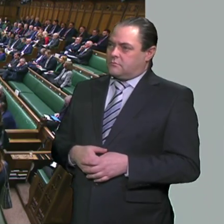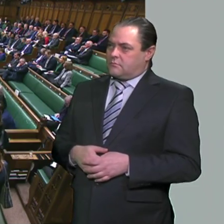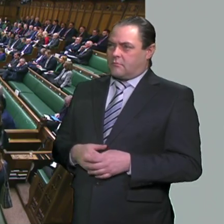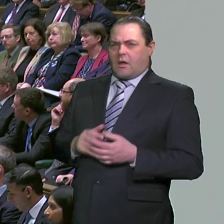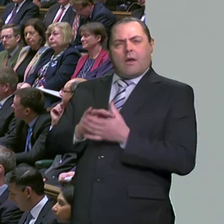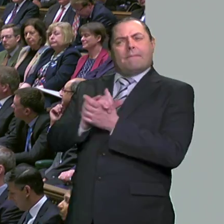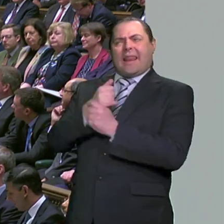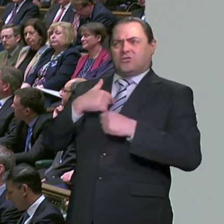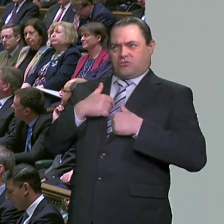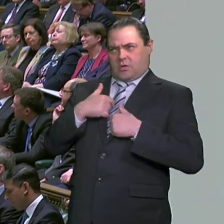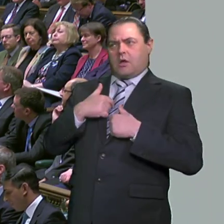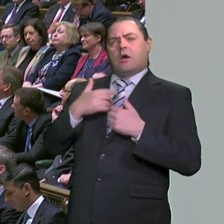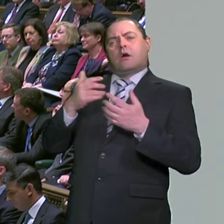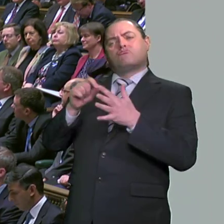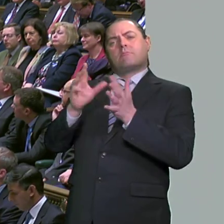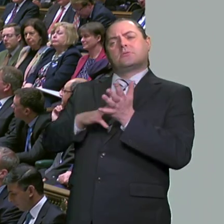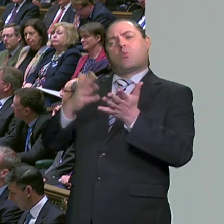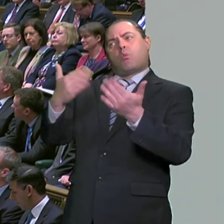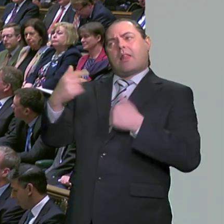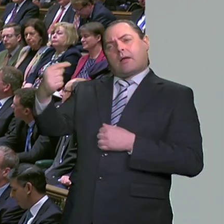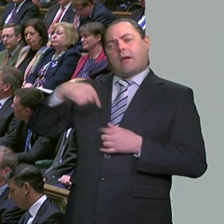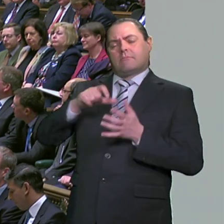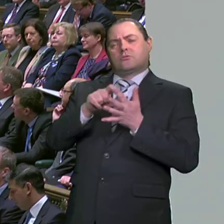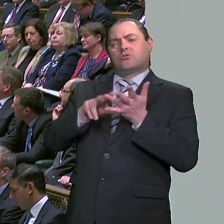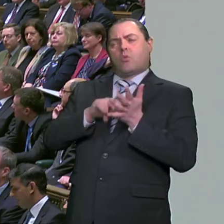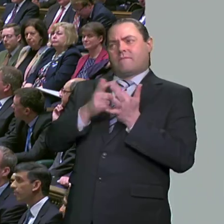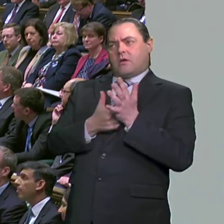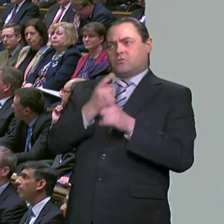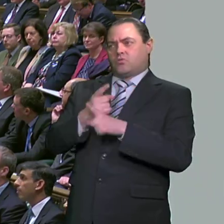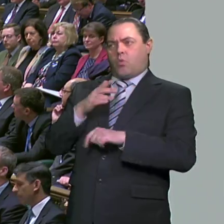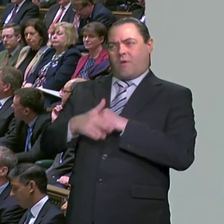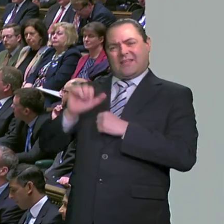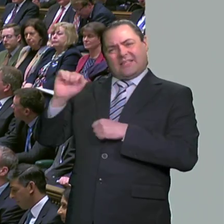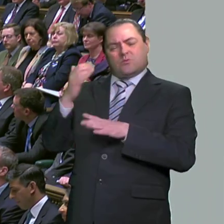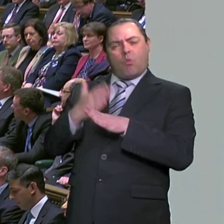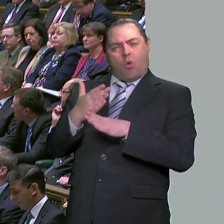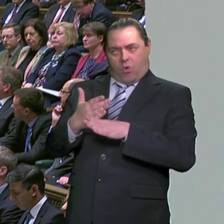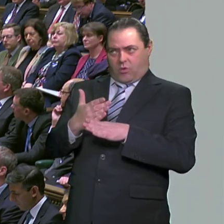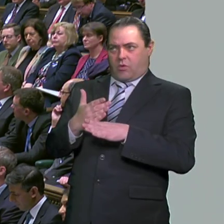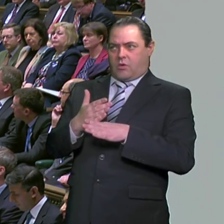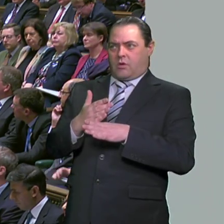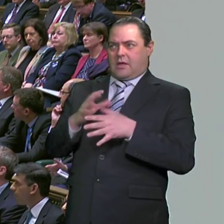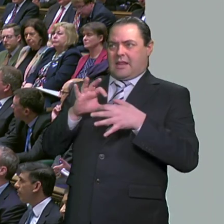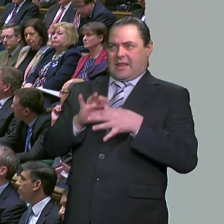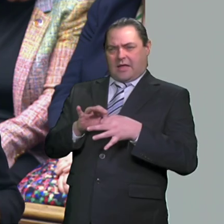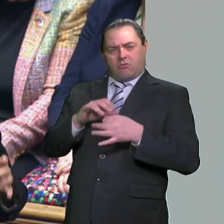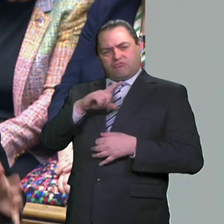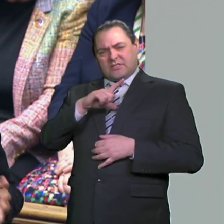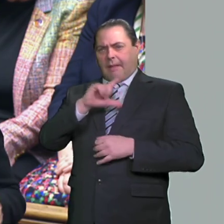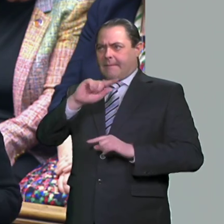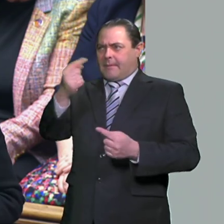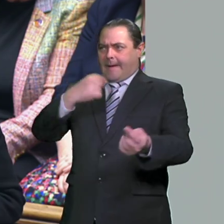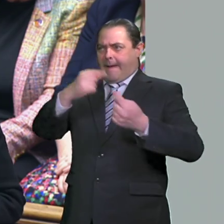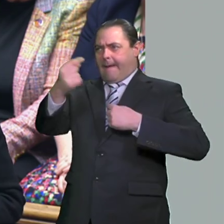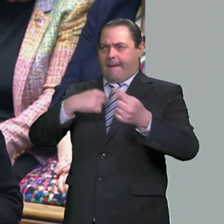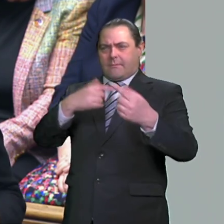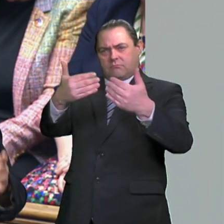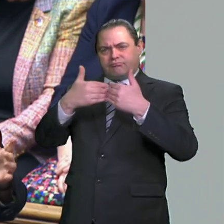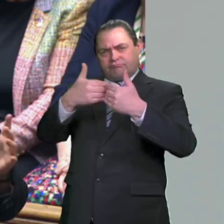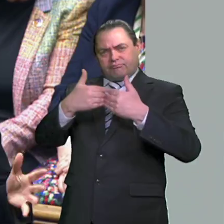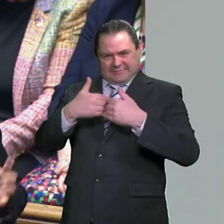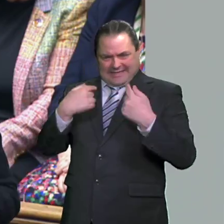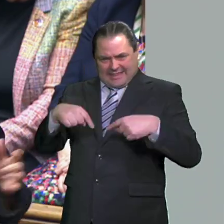It was a great pleasure to welcome the Prime Minister to Dover to talk about the work he is undertaking on the pull factors in tackling illegal immigration.